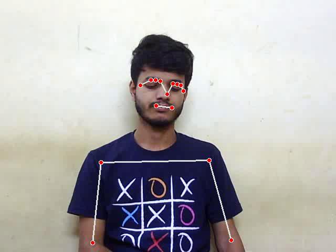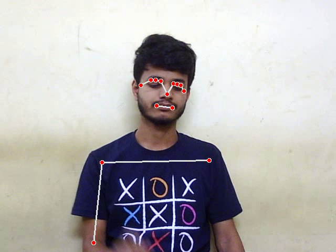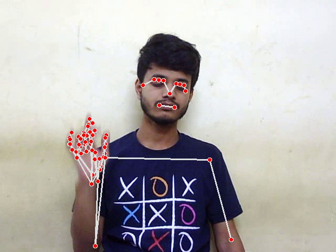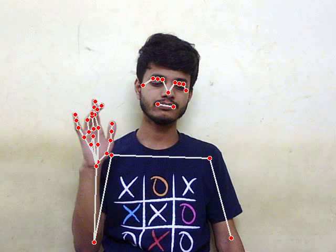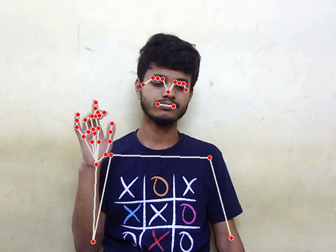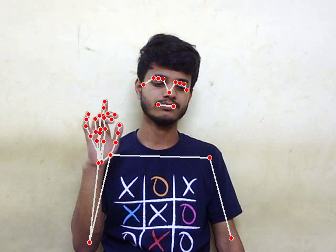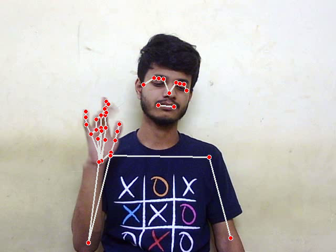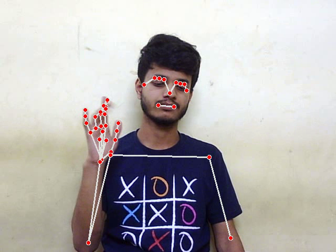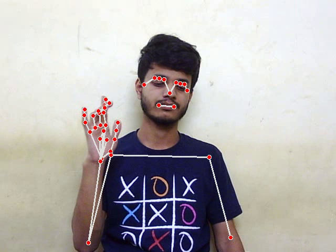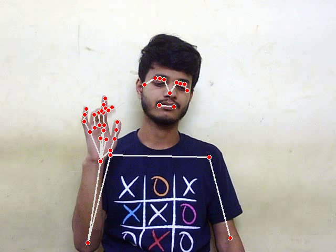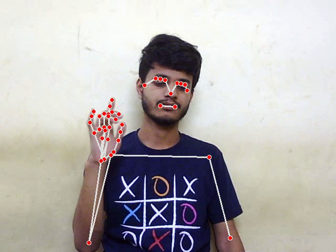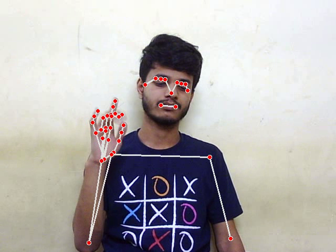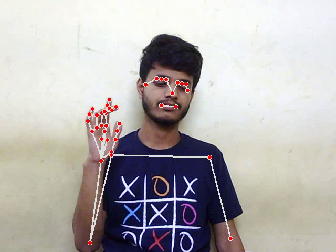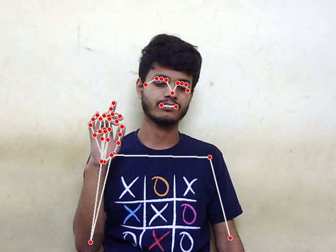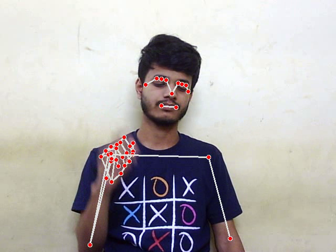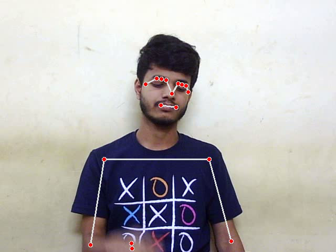why